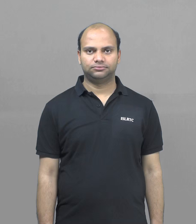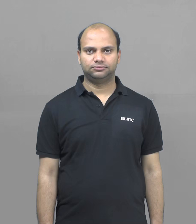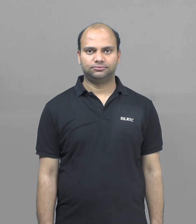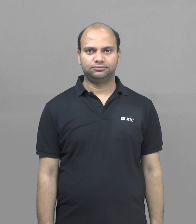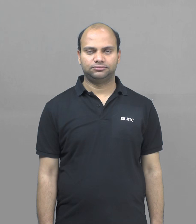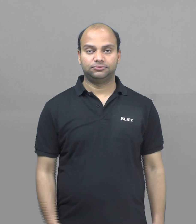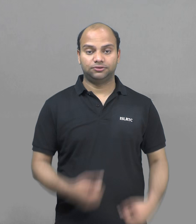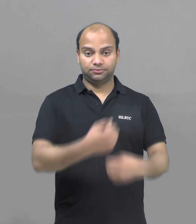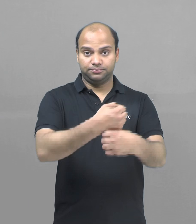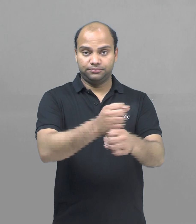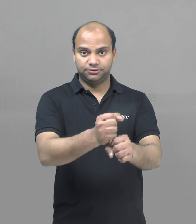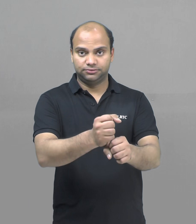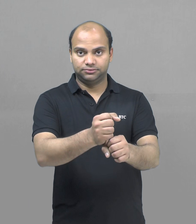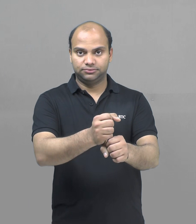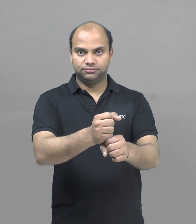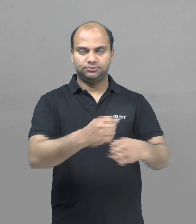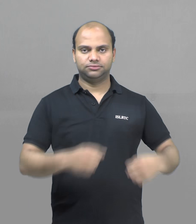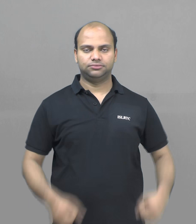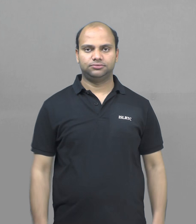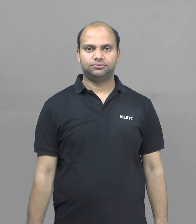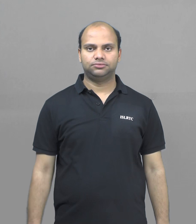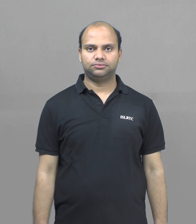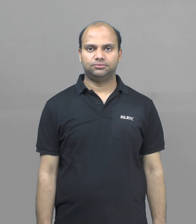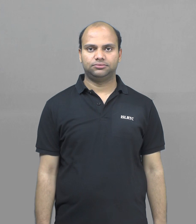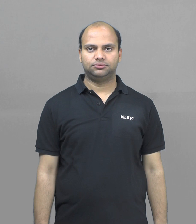Make